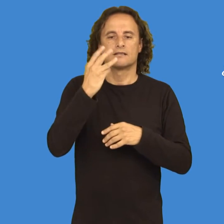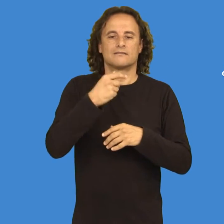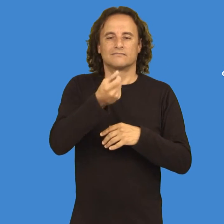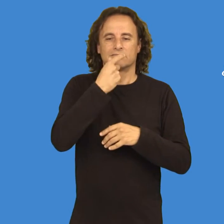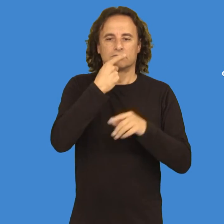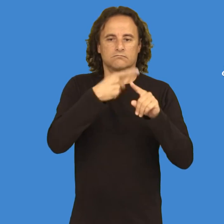droga